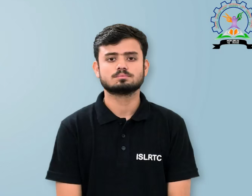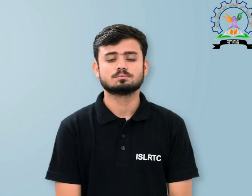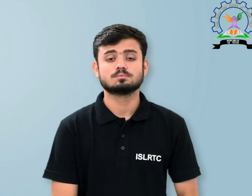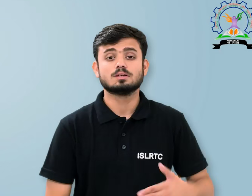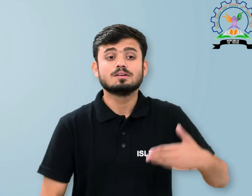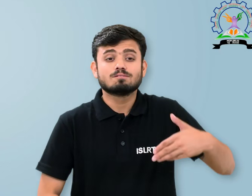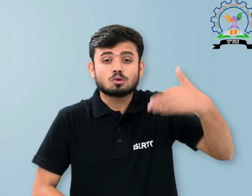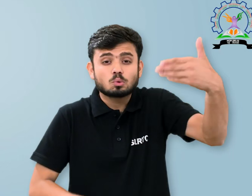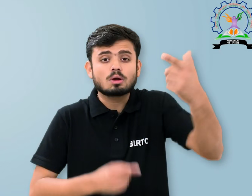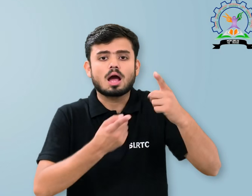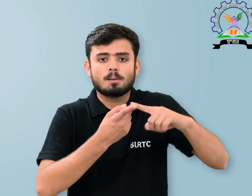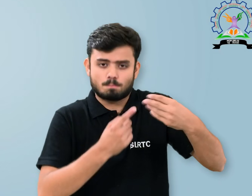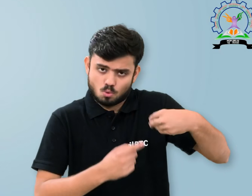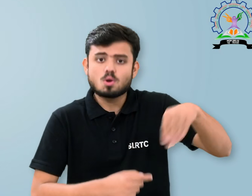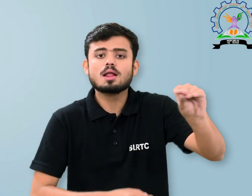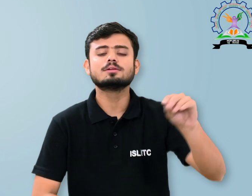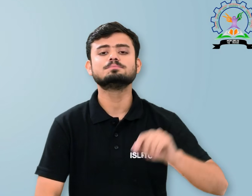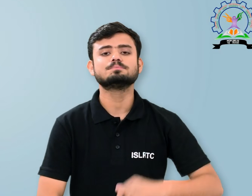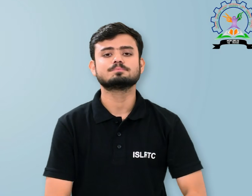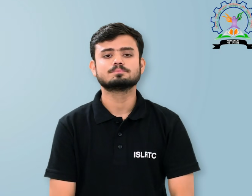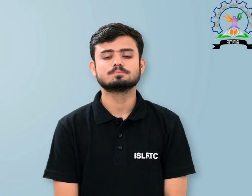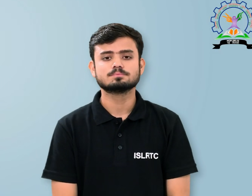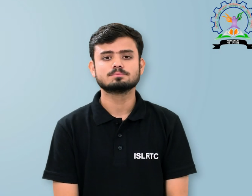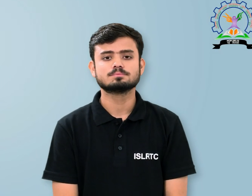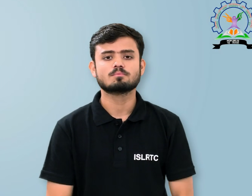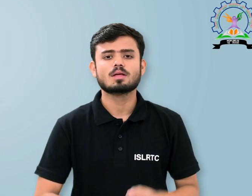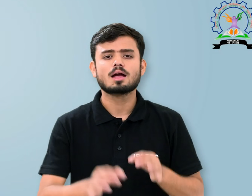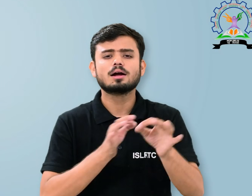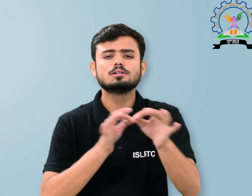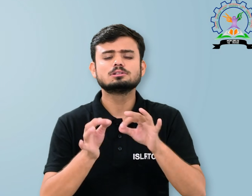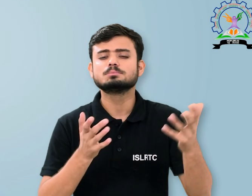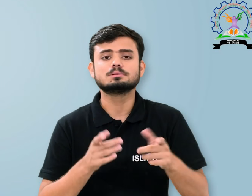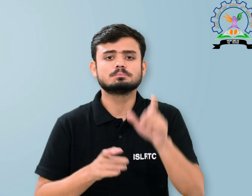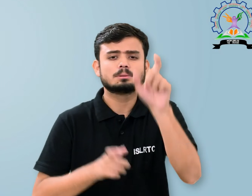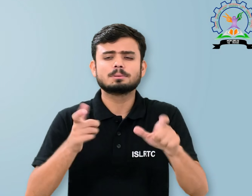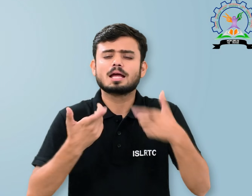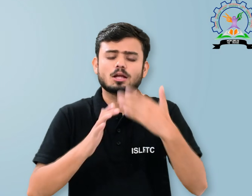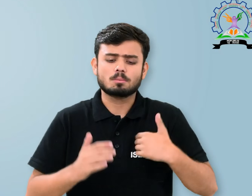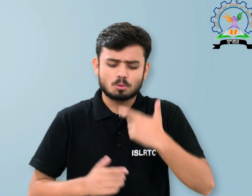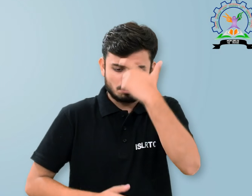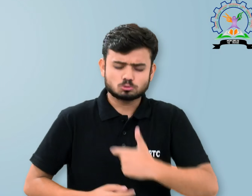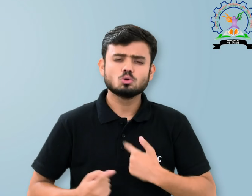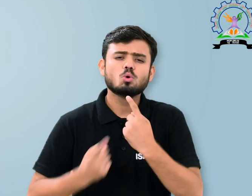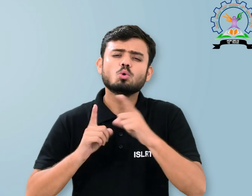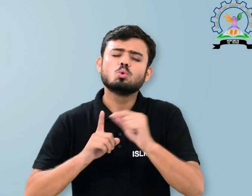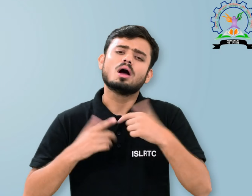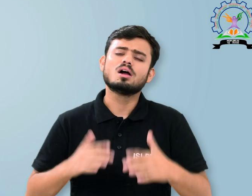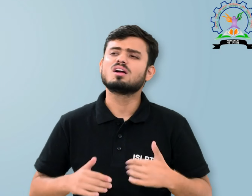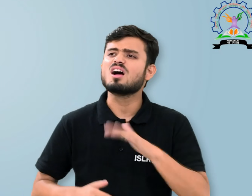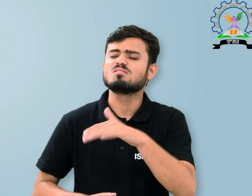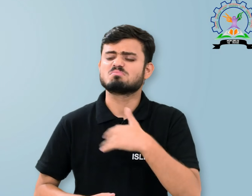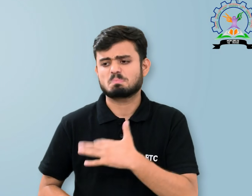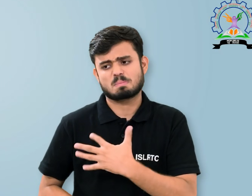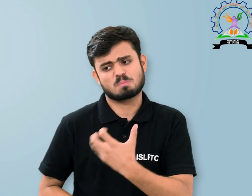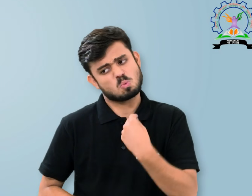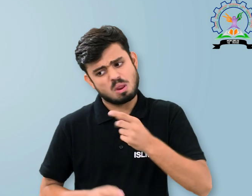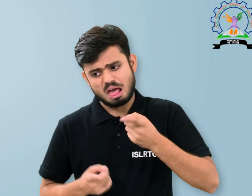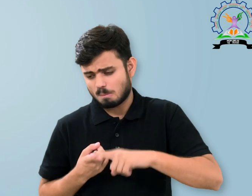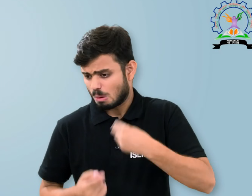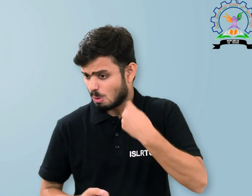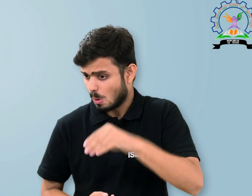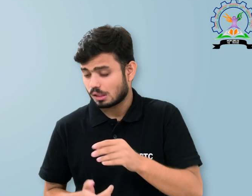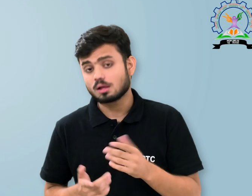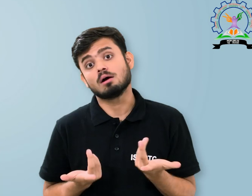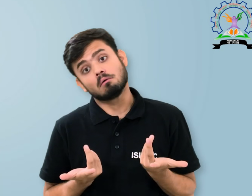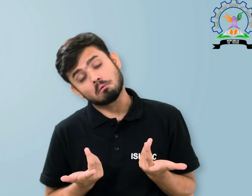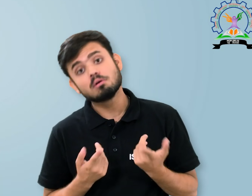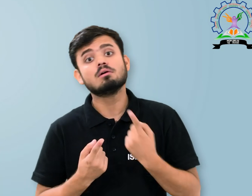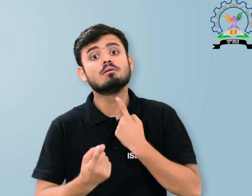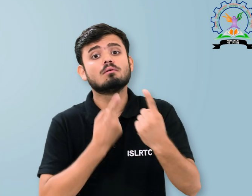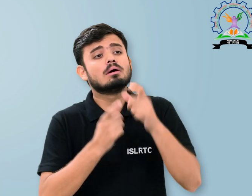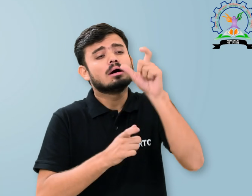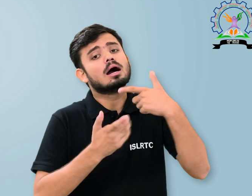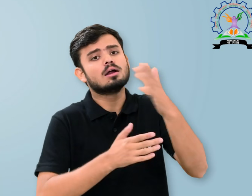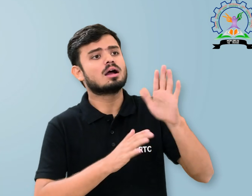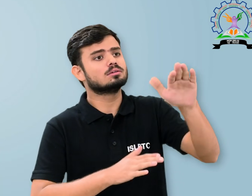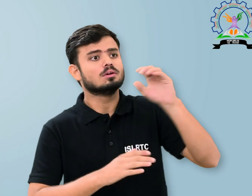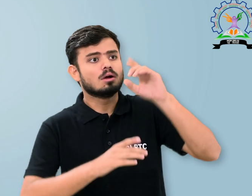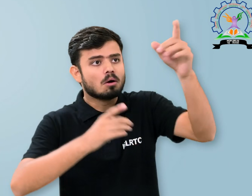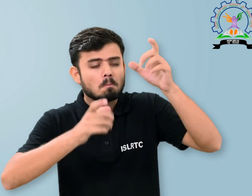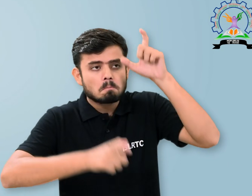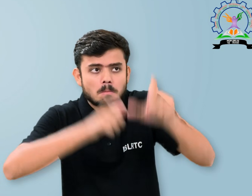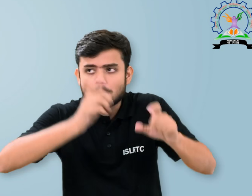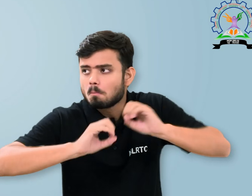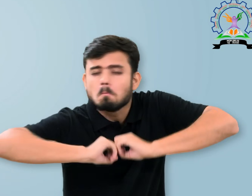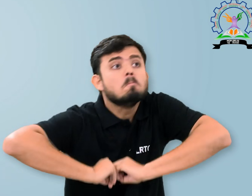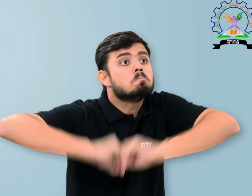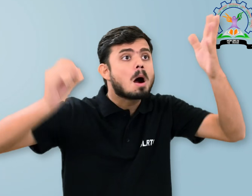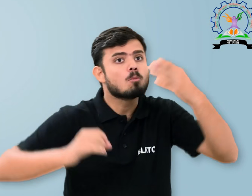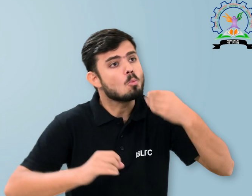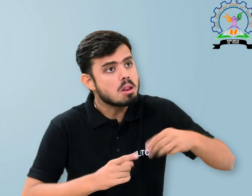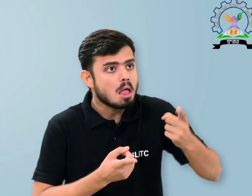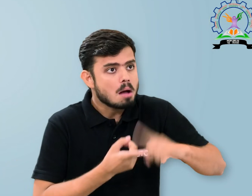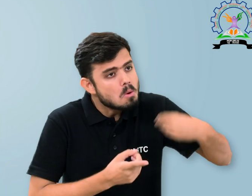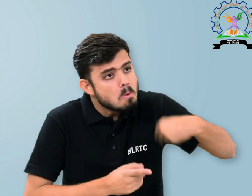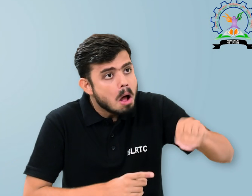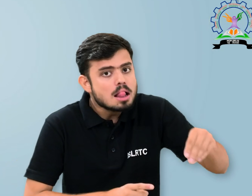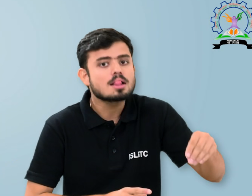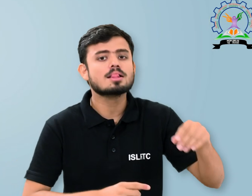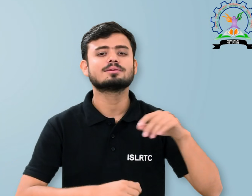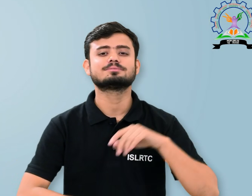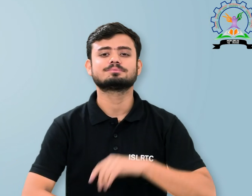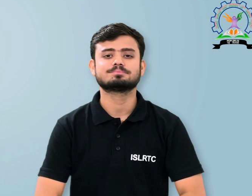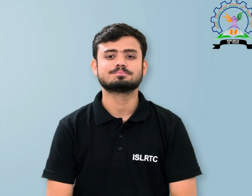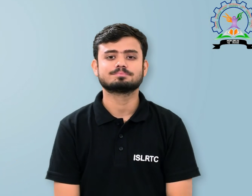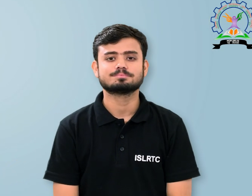Foreshadowing A warning or indication of a future event.